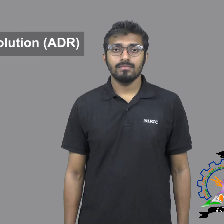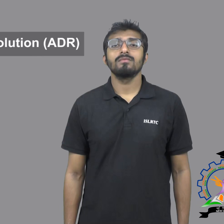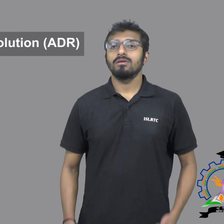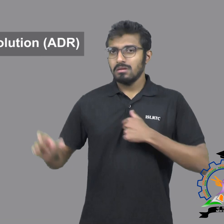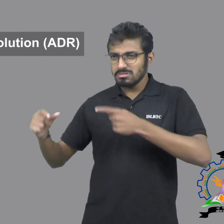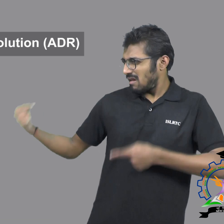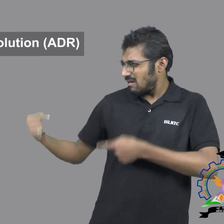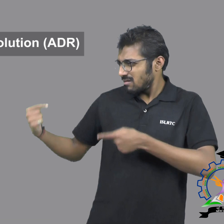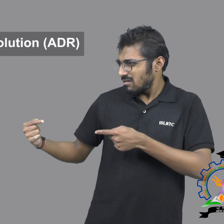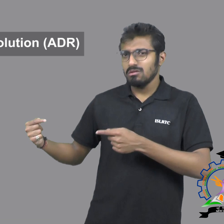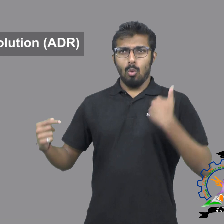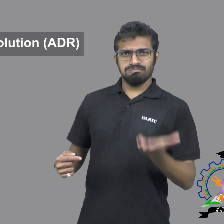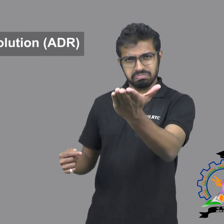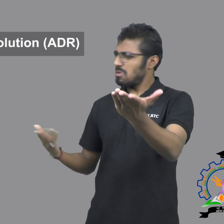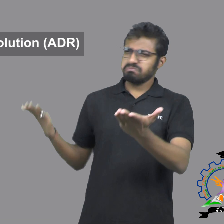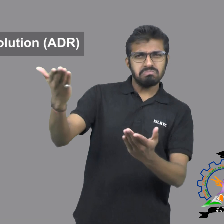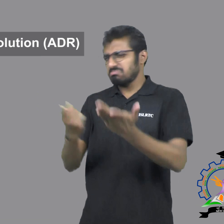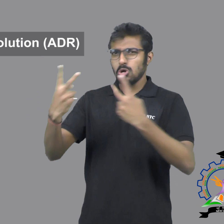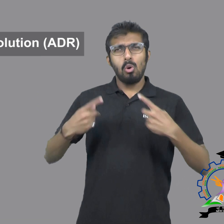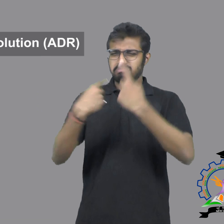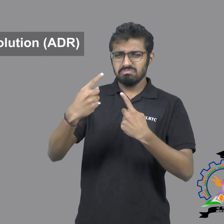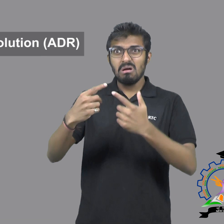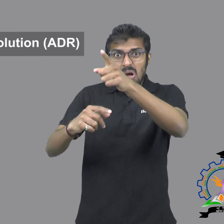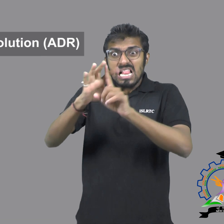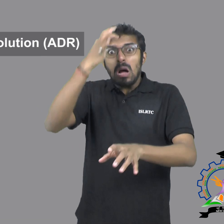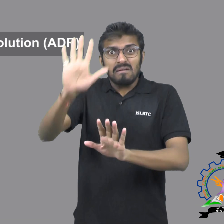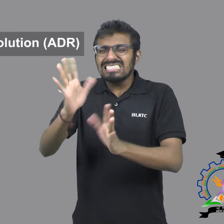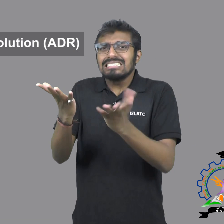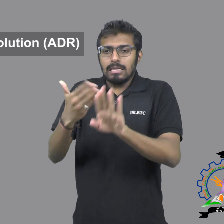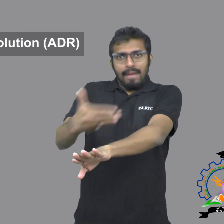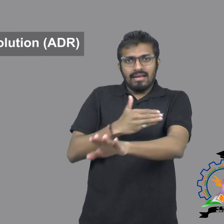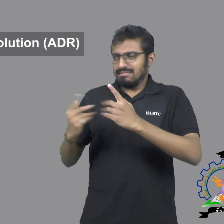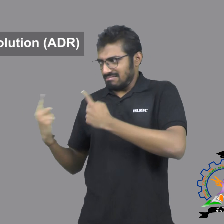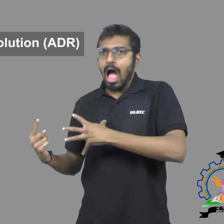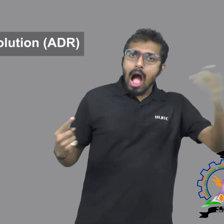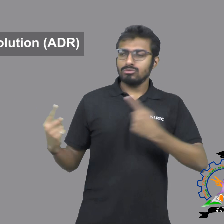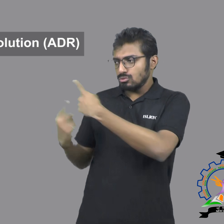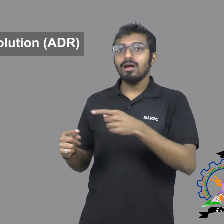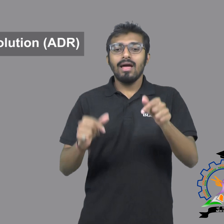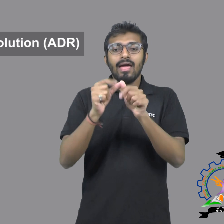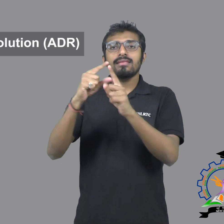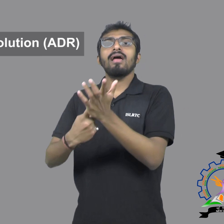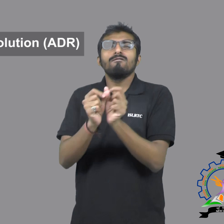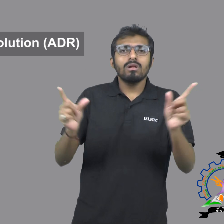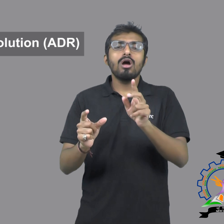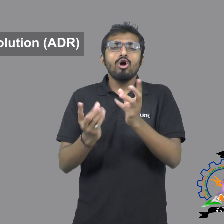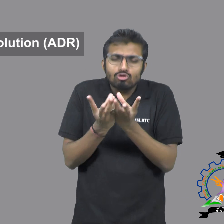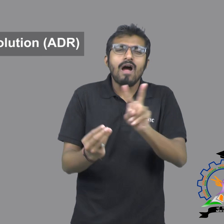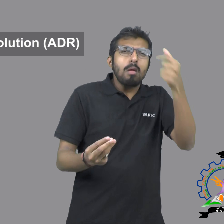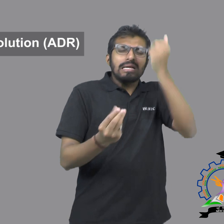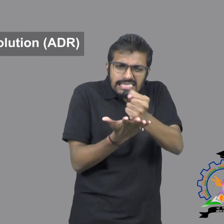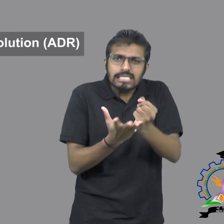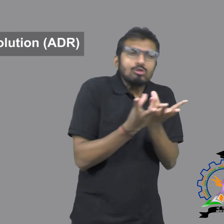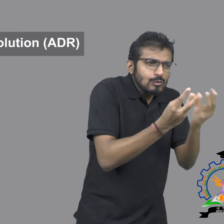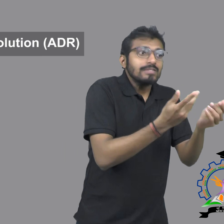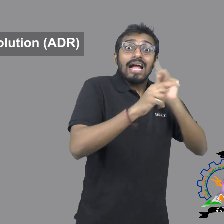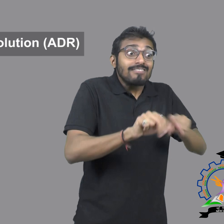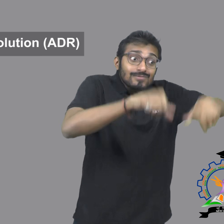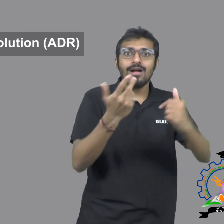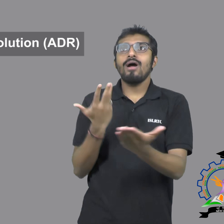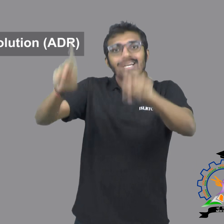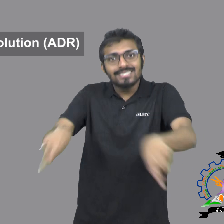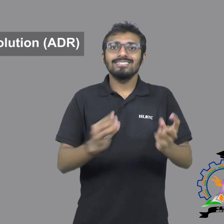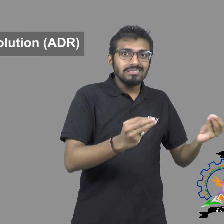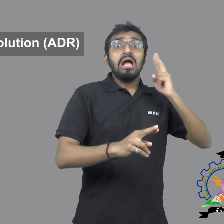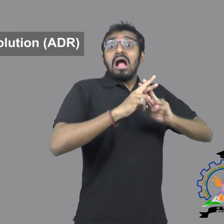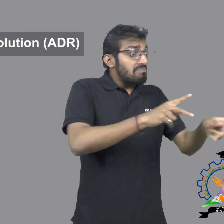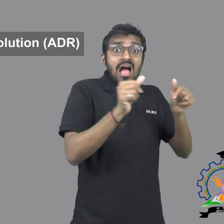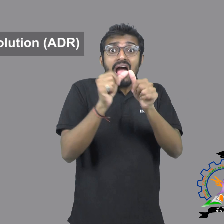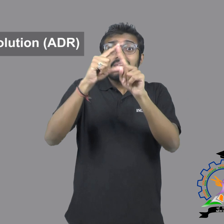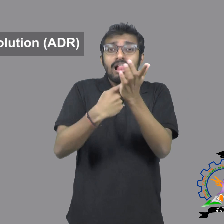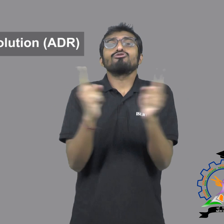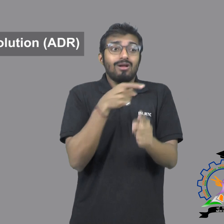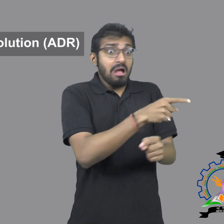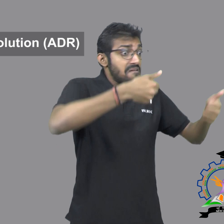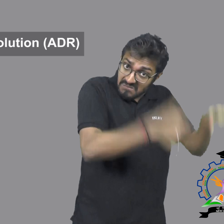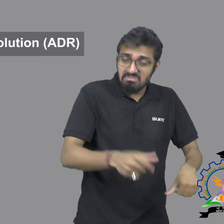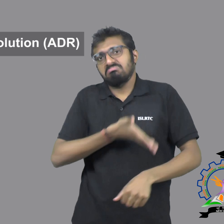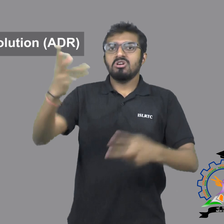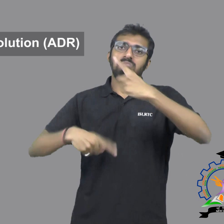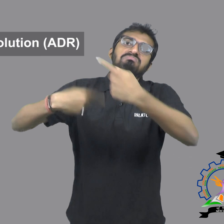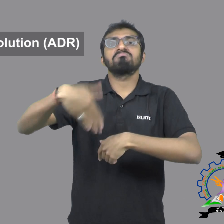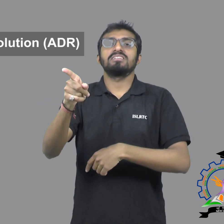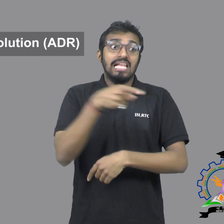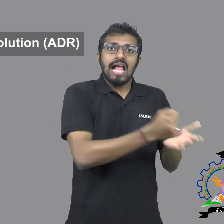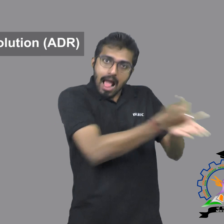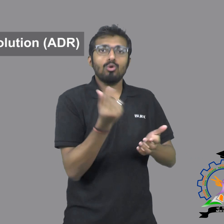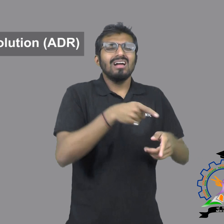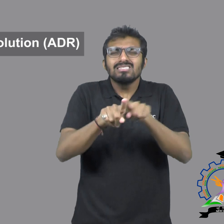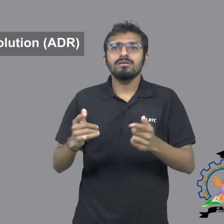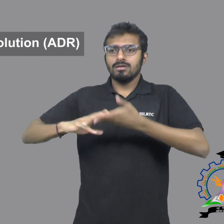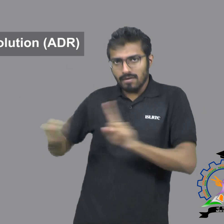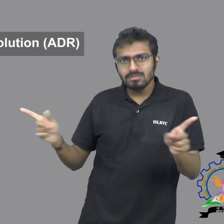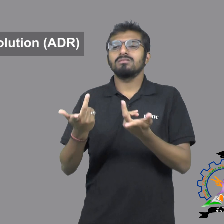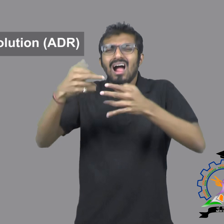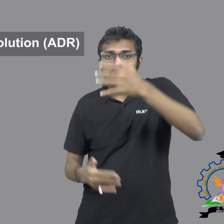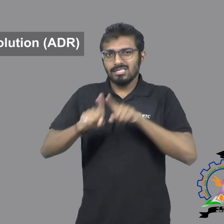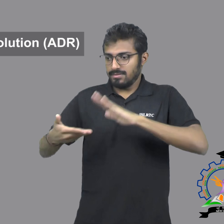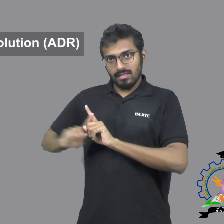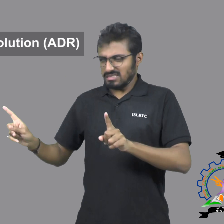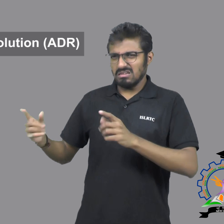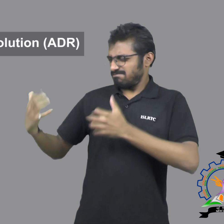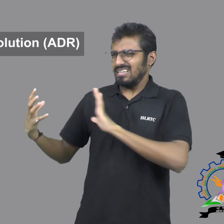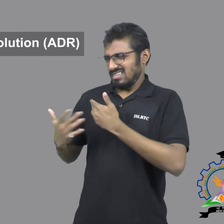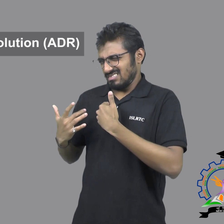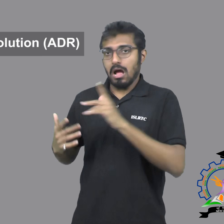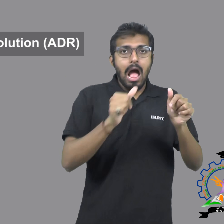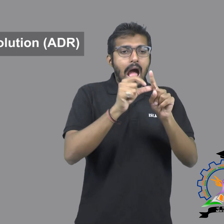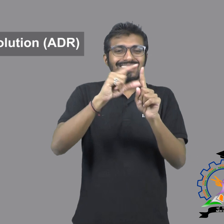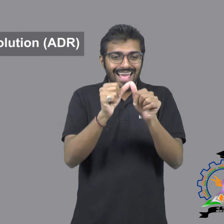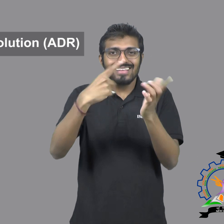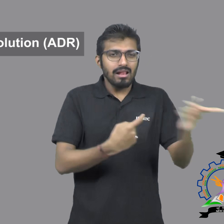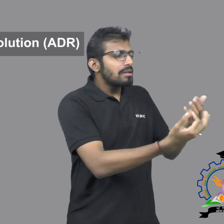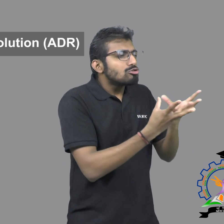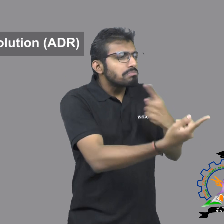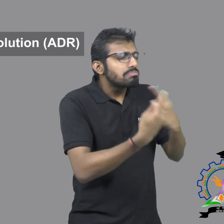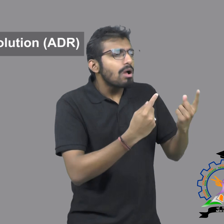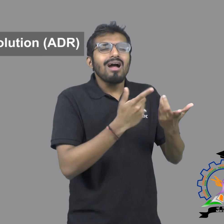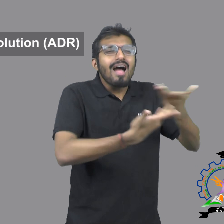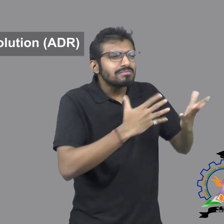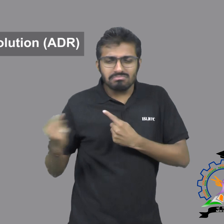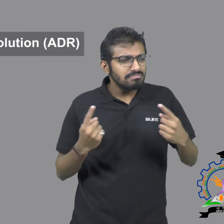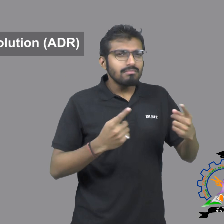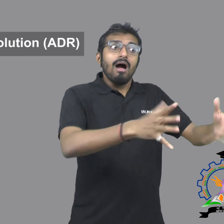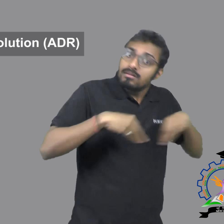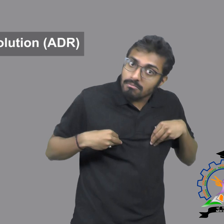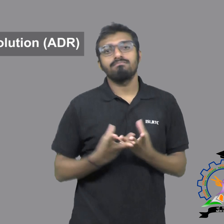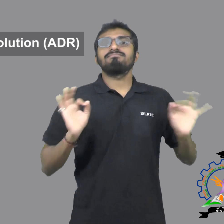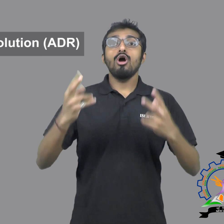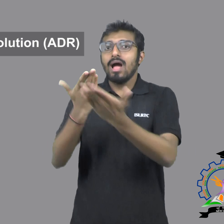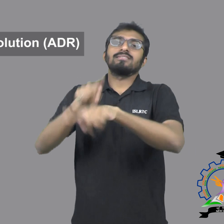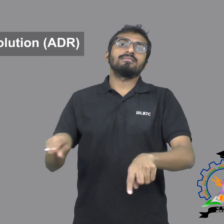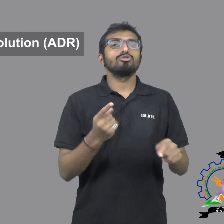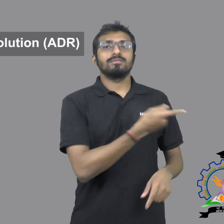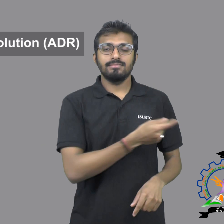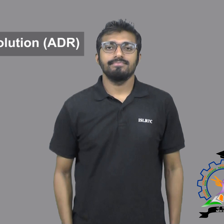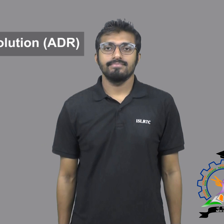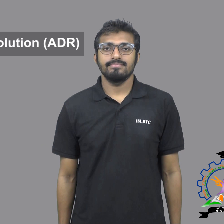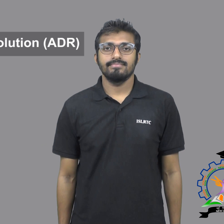Alternative Dispute Resolution (ADR)